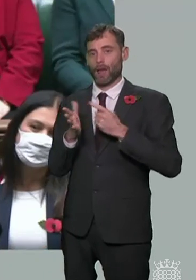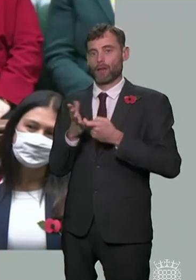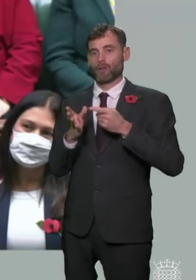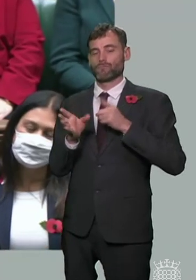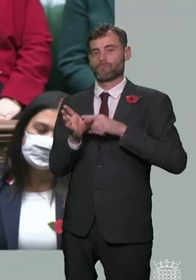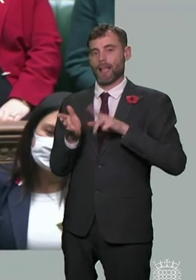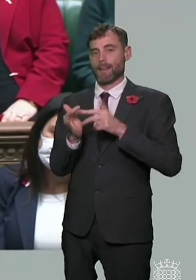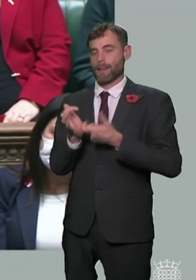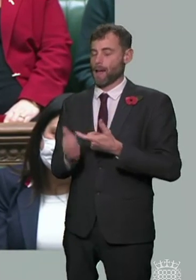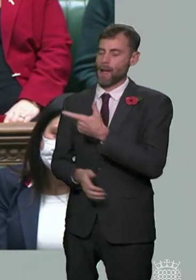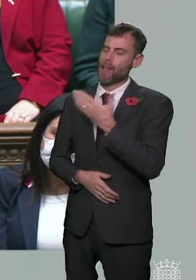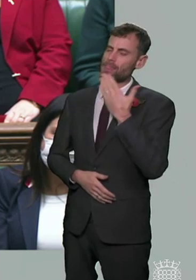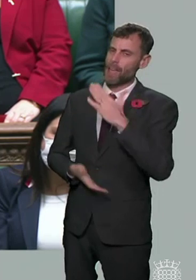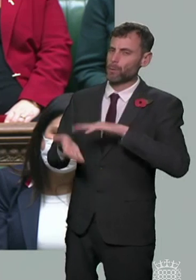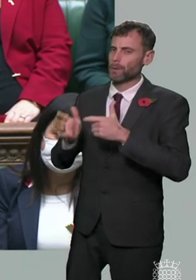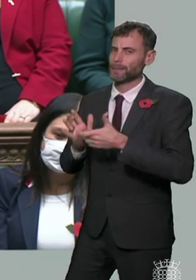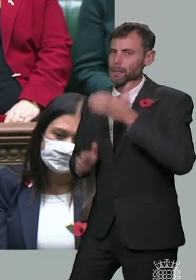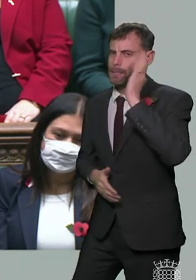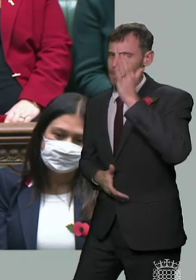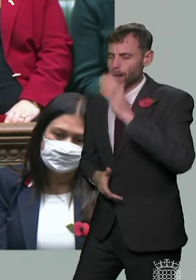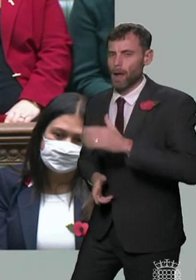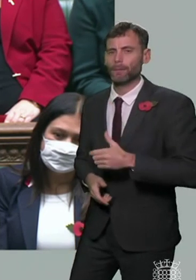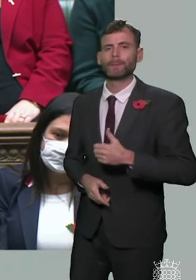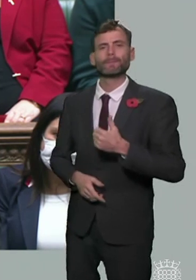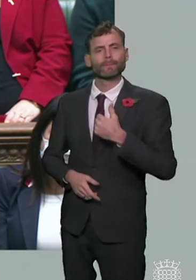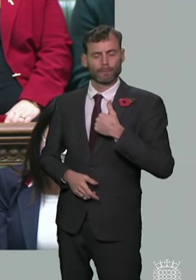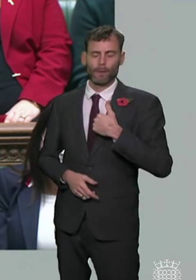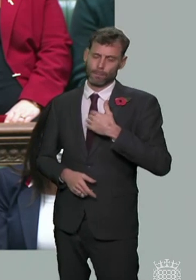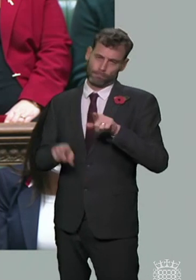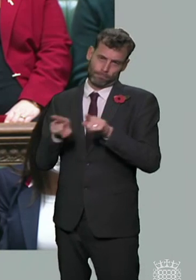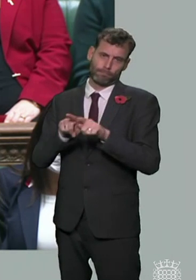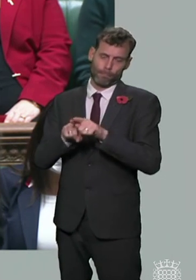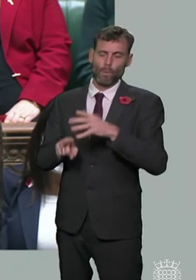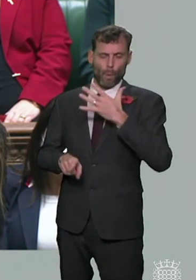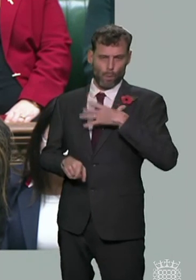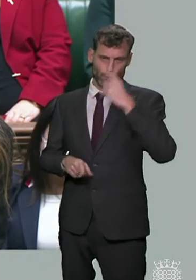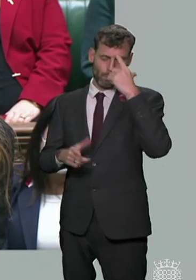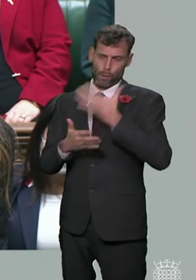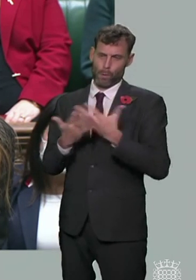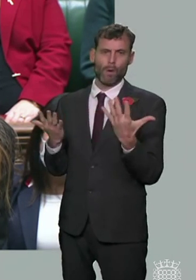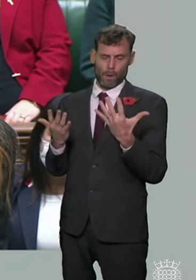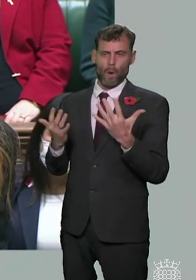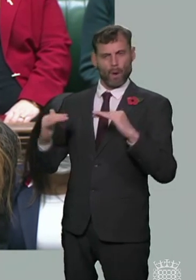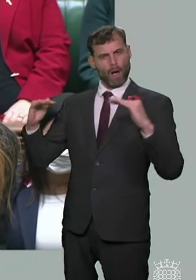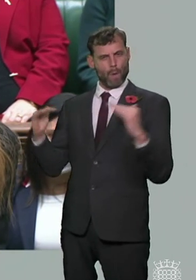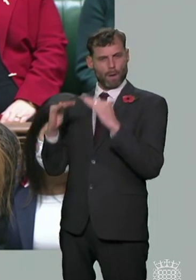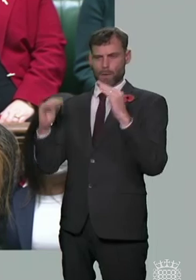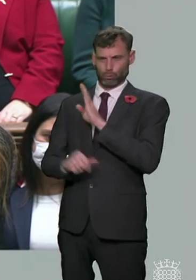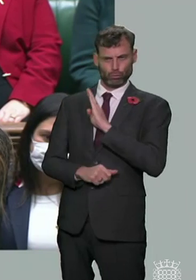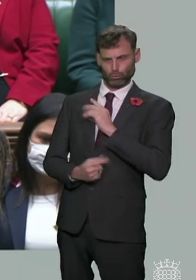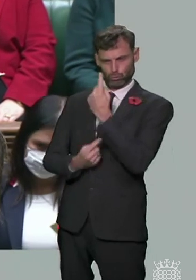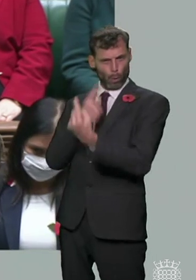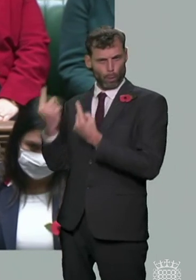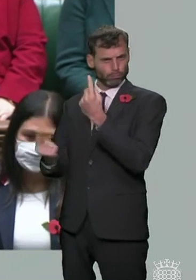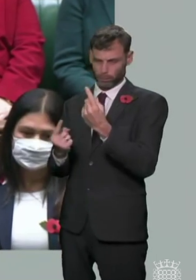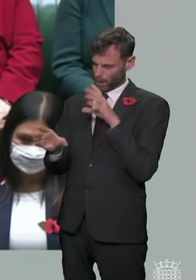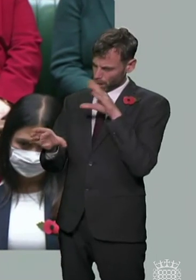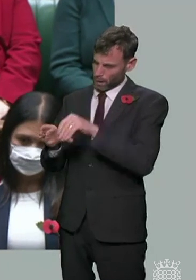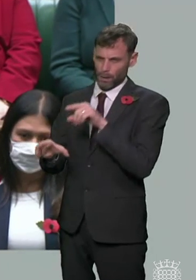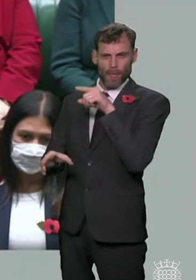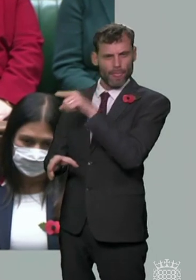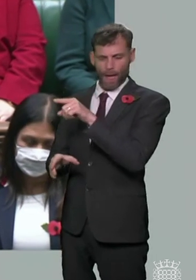Thank you, Mr Speaker. Can I share the Prime Minister’s opening words regarding our armed forces and the tremendous work that they do?